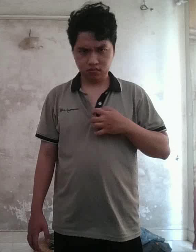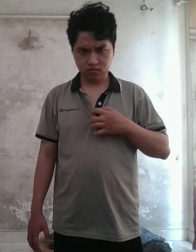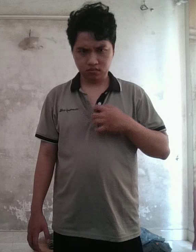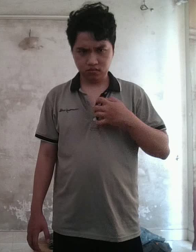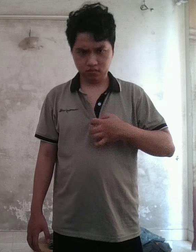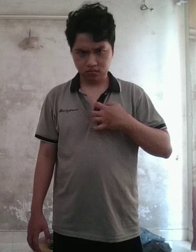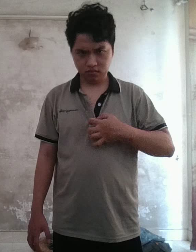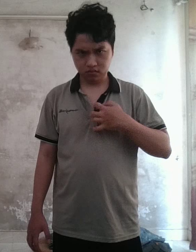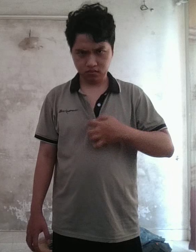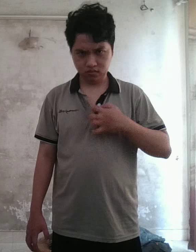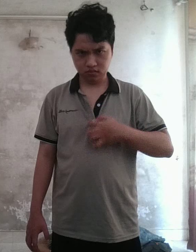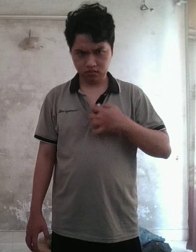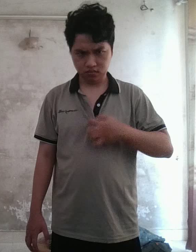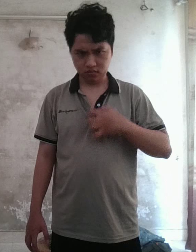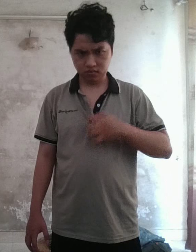ghen